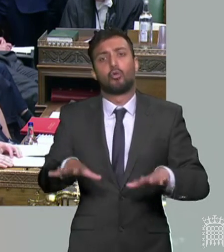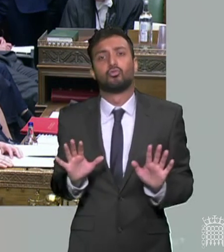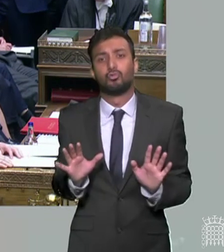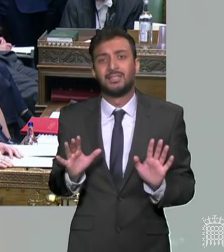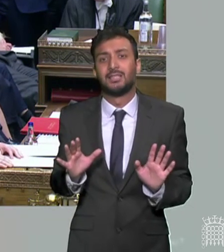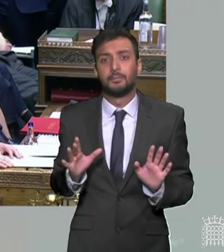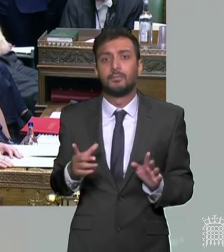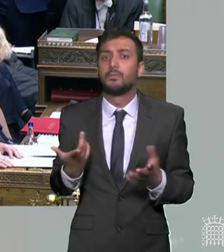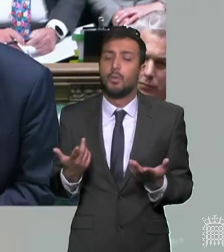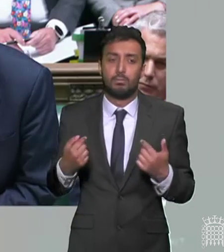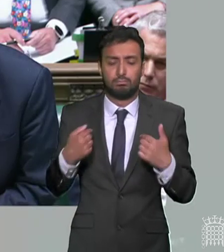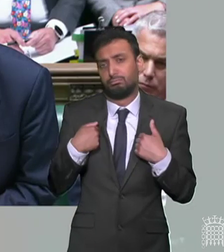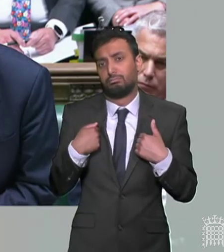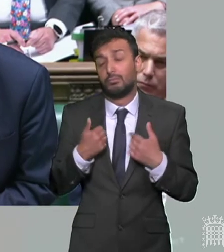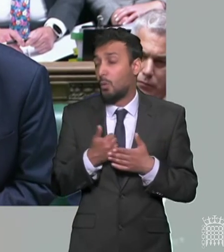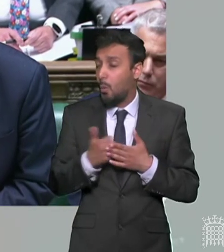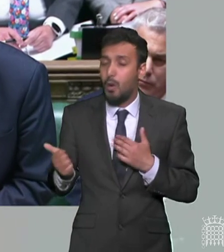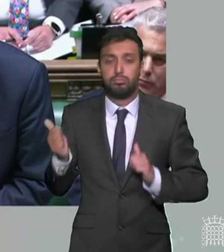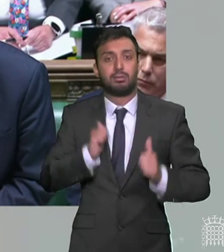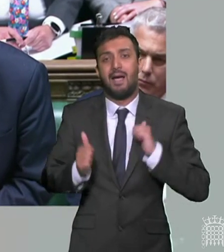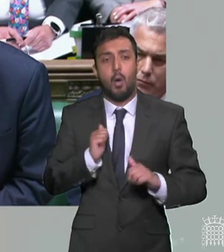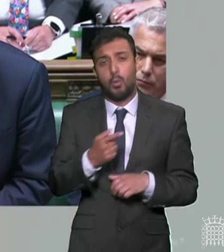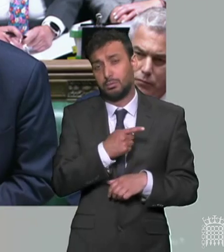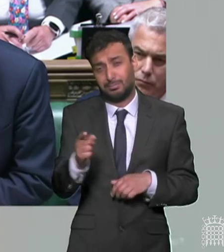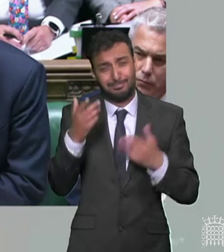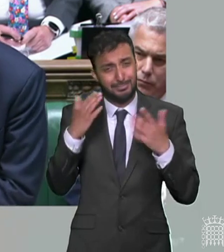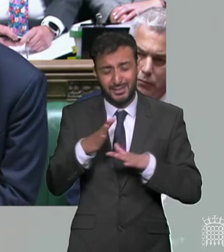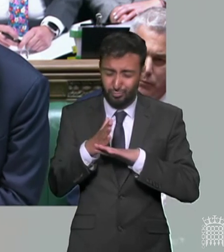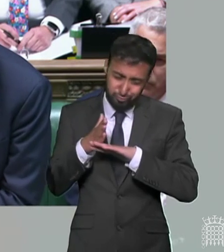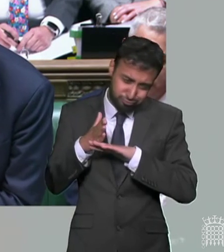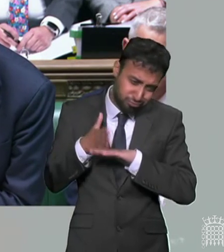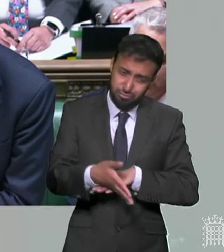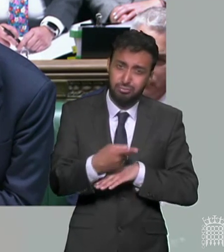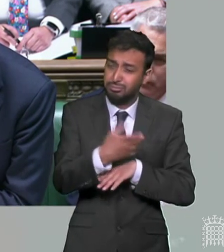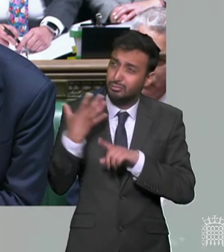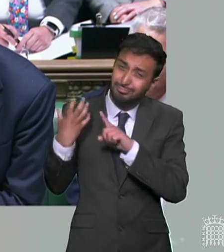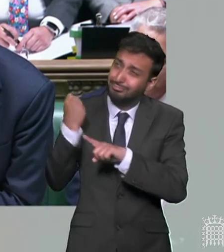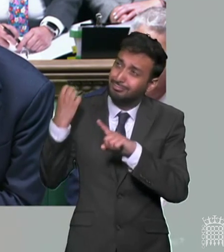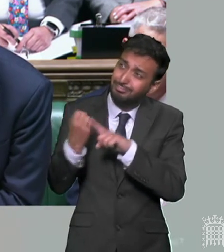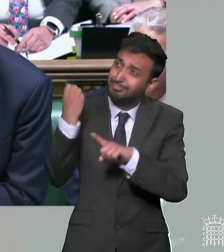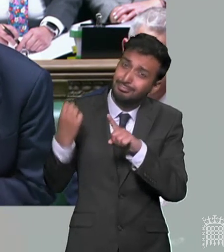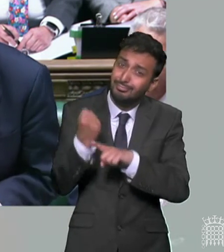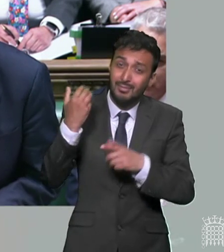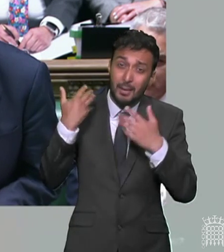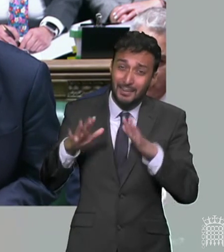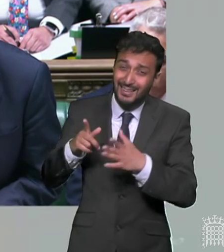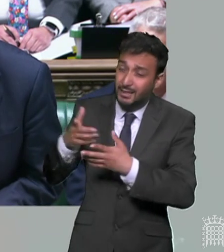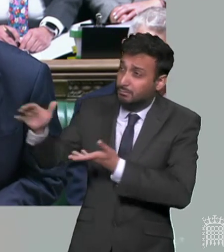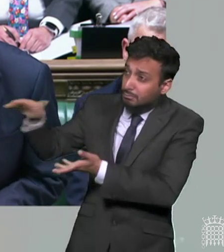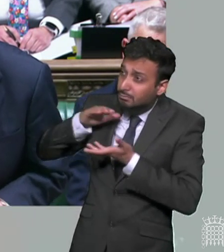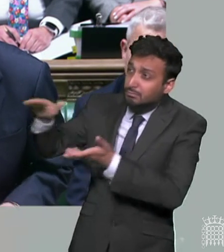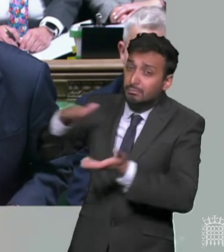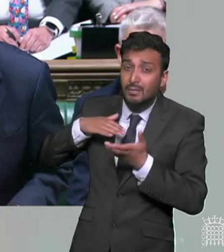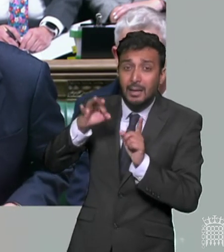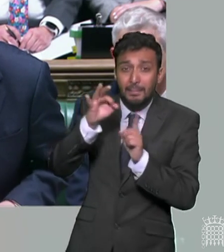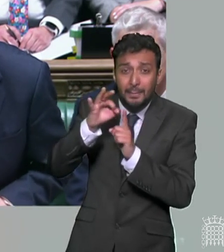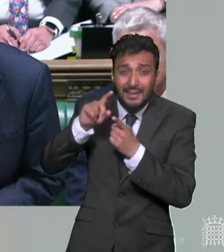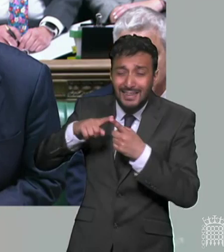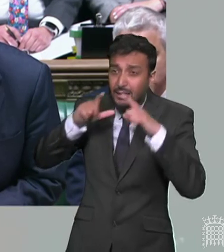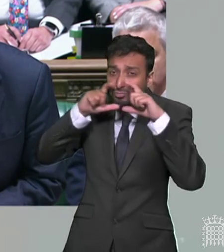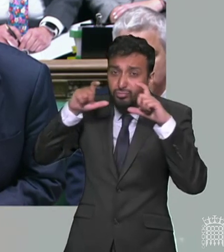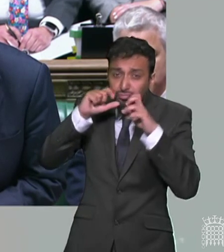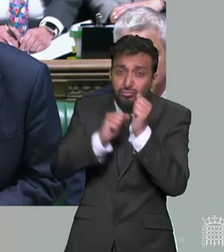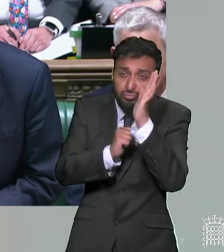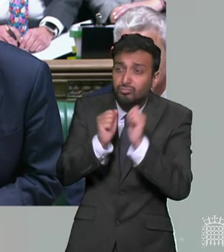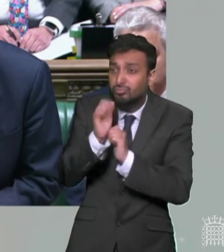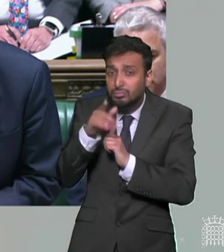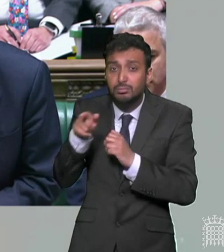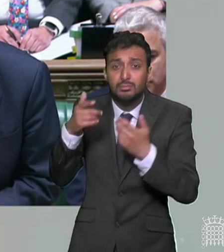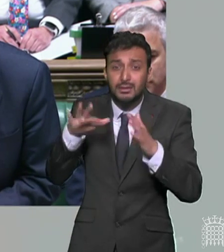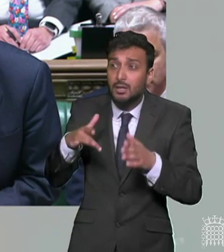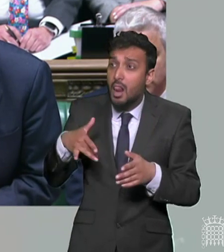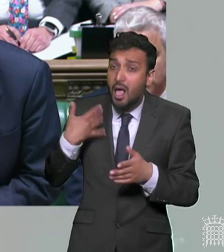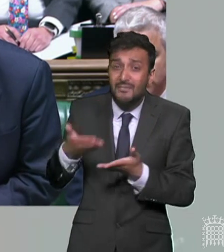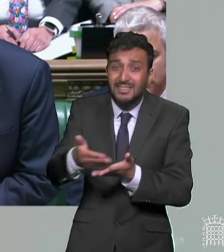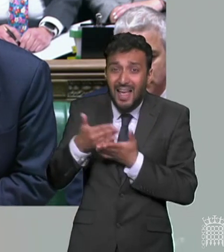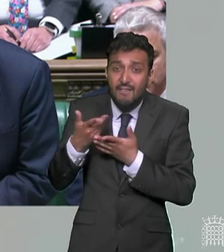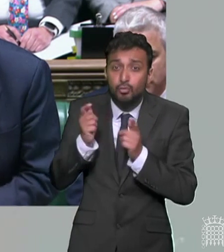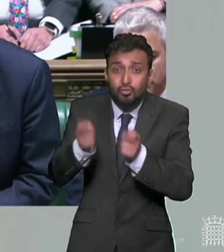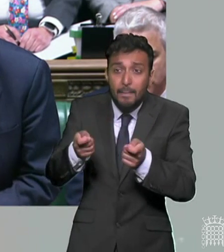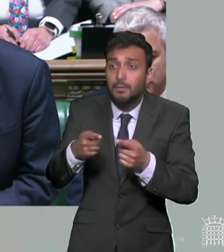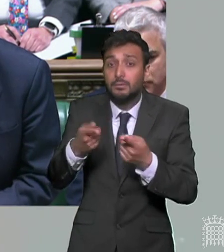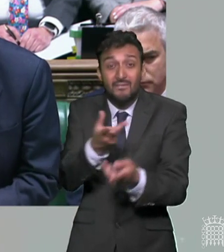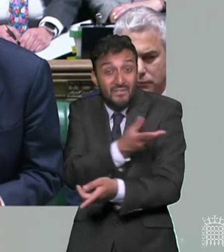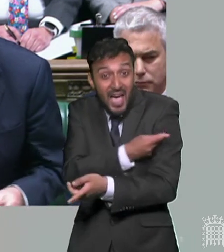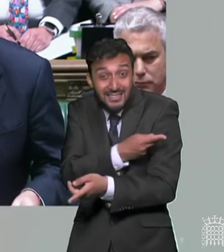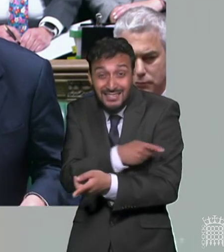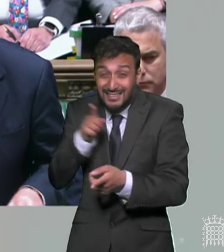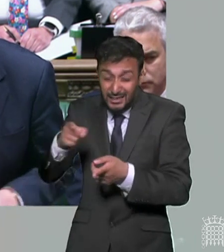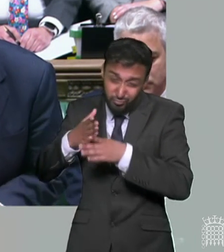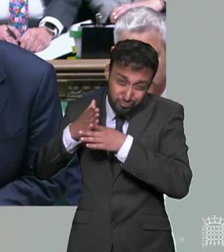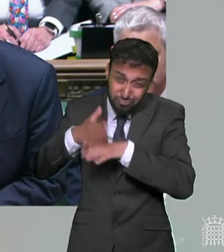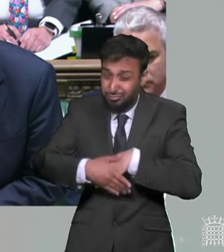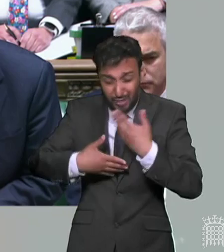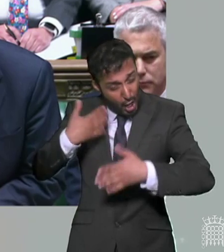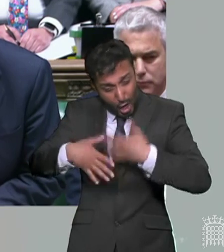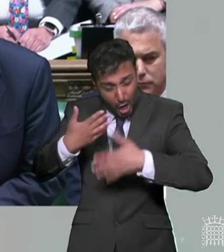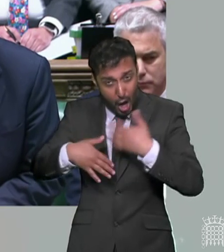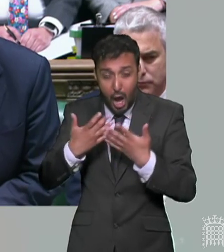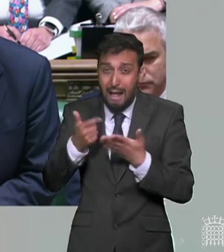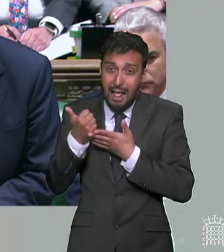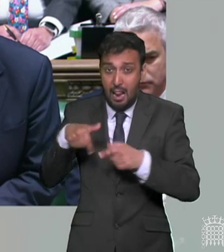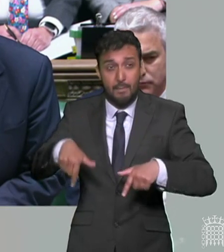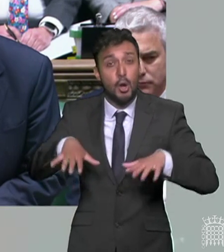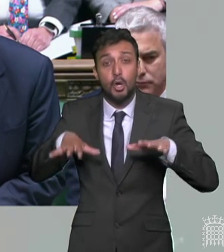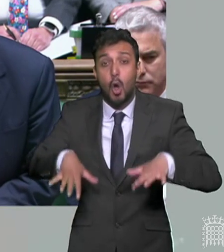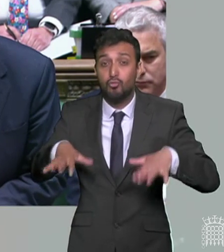I will always be proud of what they achieved, including procuring essential life-saving personal protective equipment, creating the biggest testing programme in Europe and helping to enable the development and distribution of the vaccine that got this country through the worst pandemic of a century.